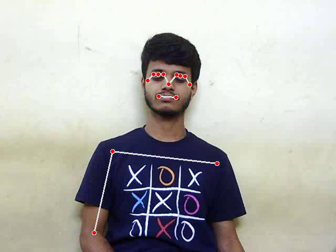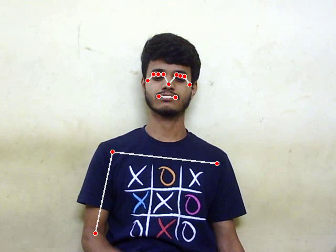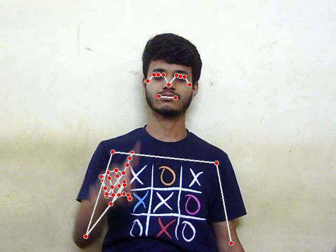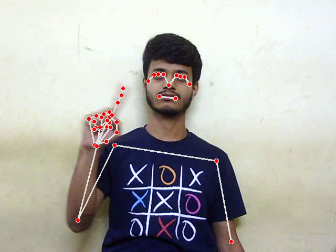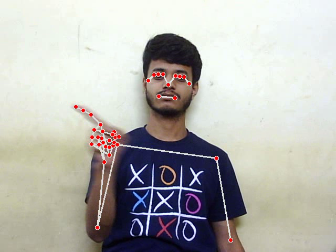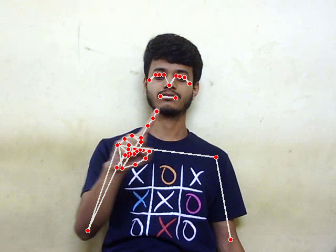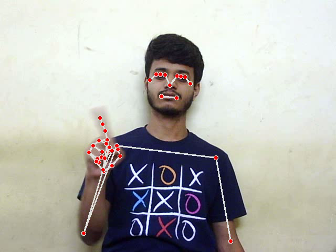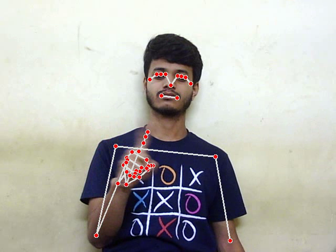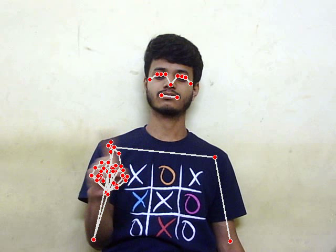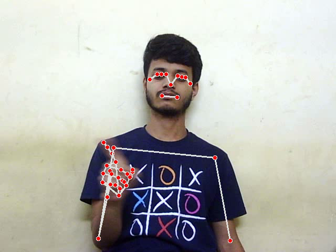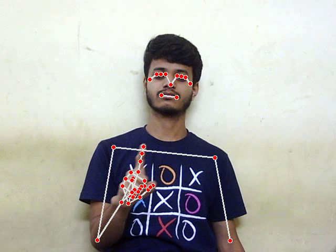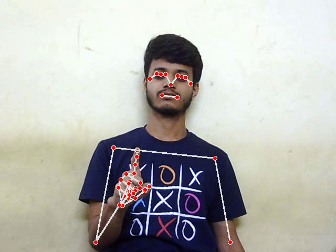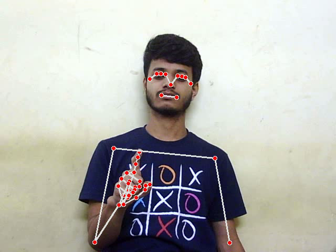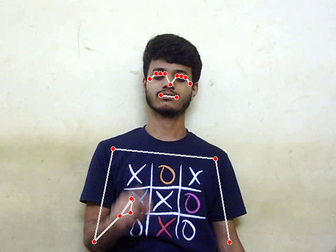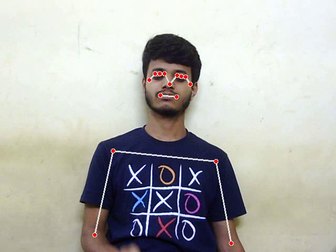where